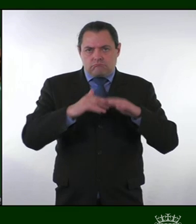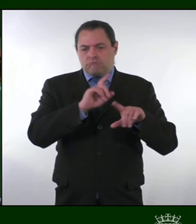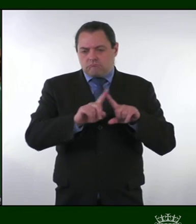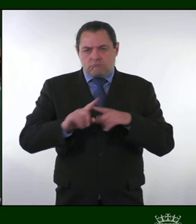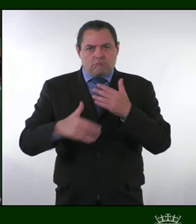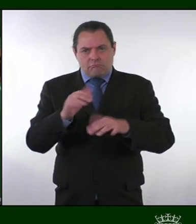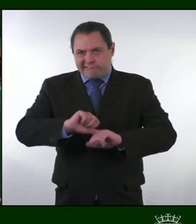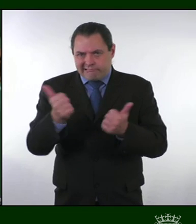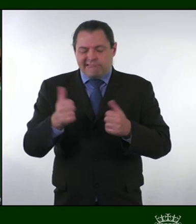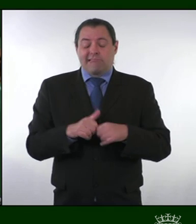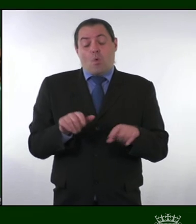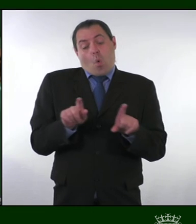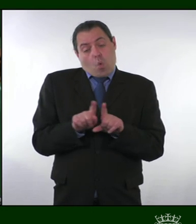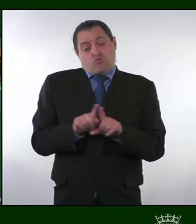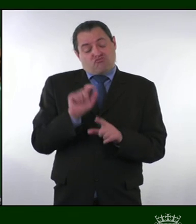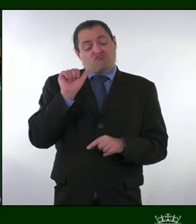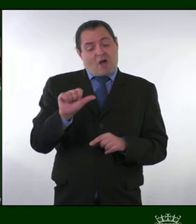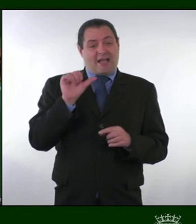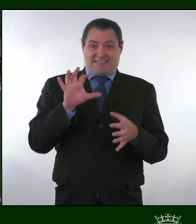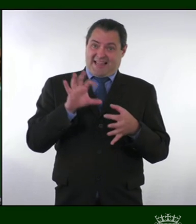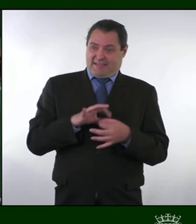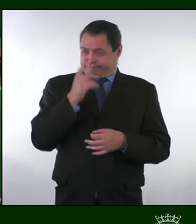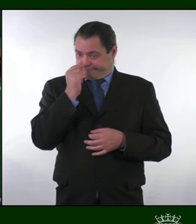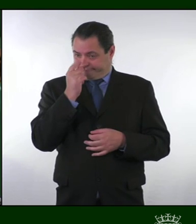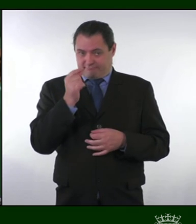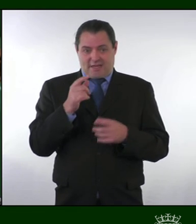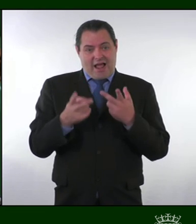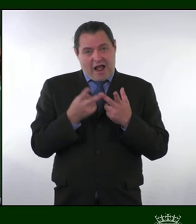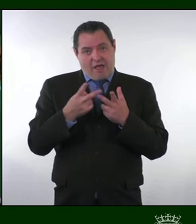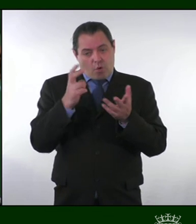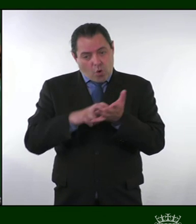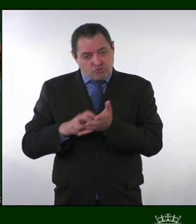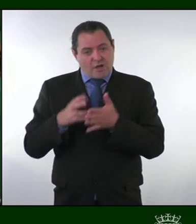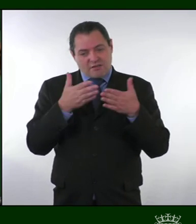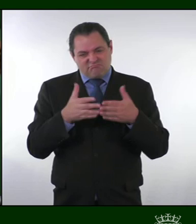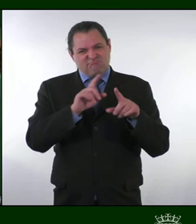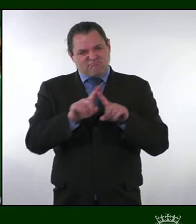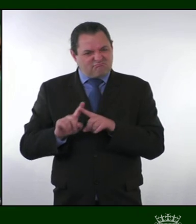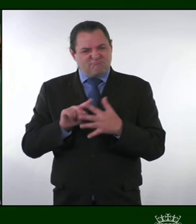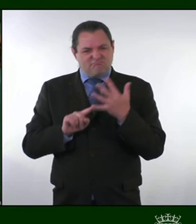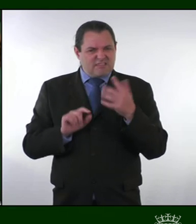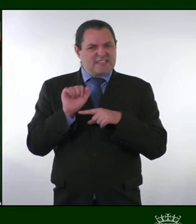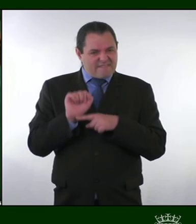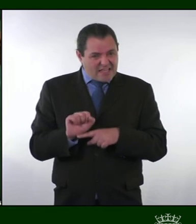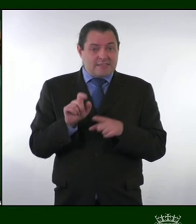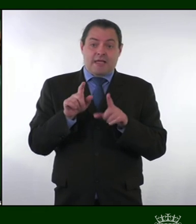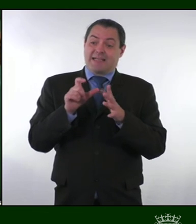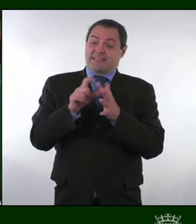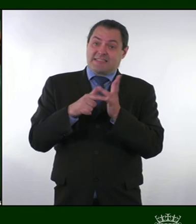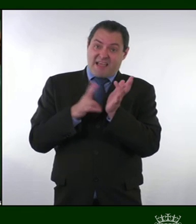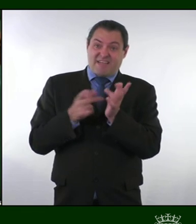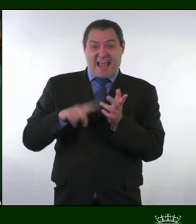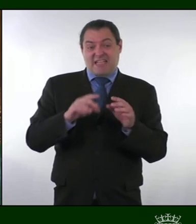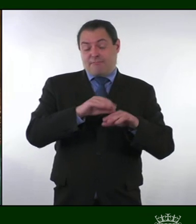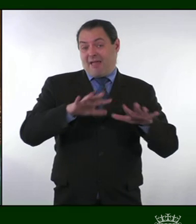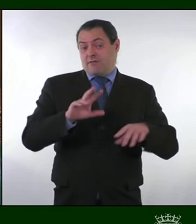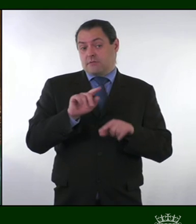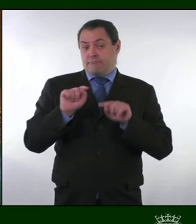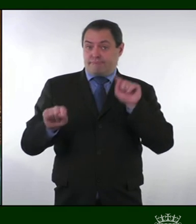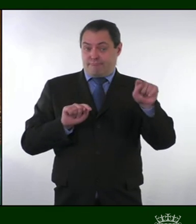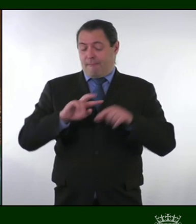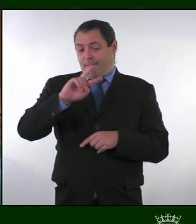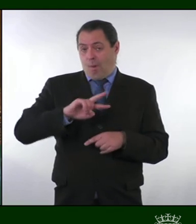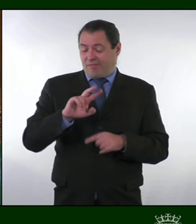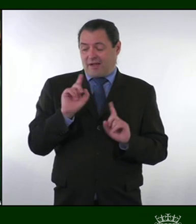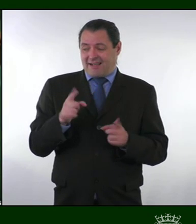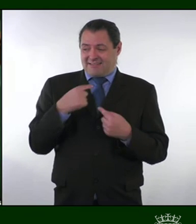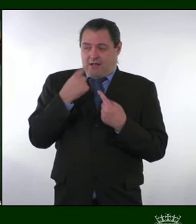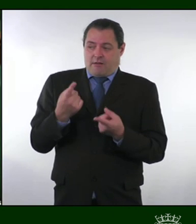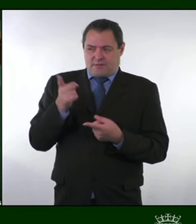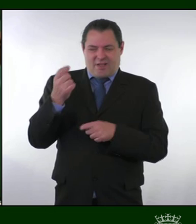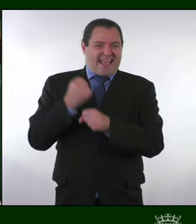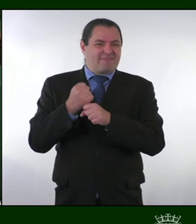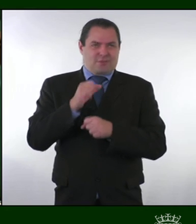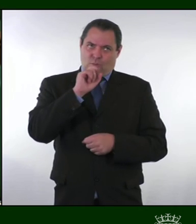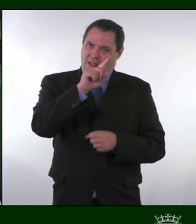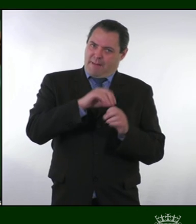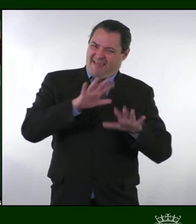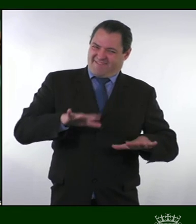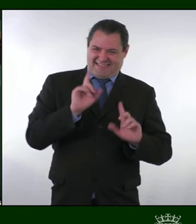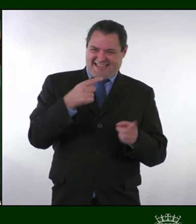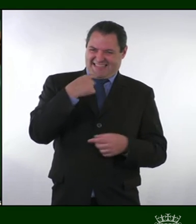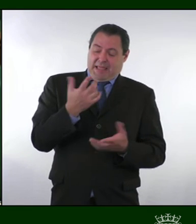Also, of course, he is absolutely right in what he says about the potential for various other contracts both in Devon and in Belfast; I cannot give him the kind of guarantees he wants over the Dispatch Box now, but watch